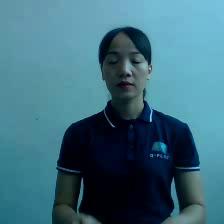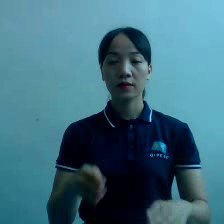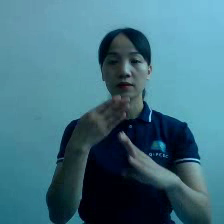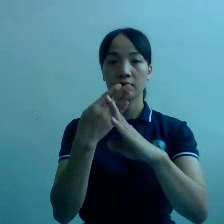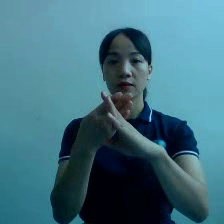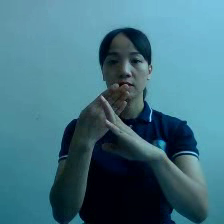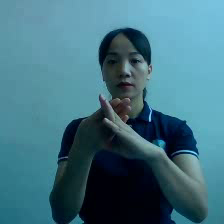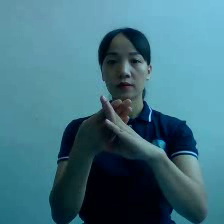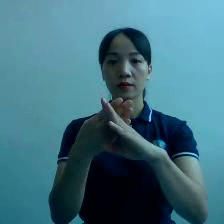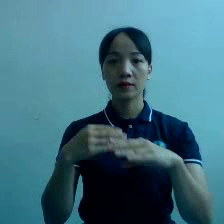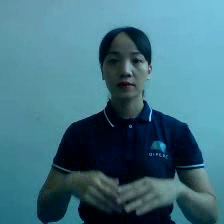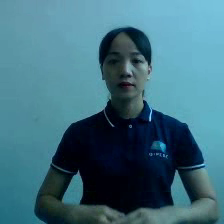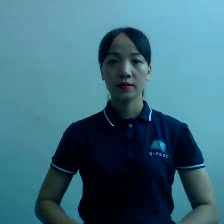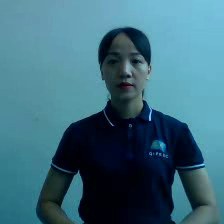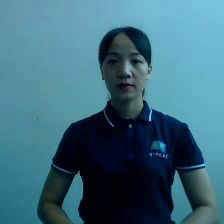Trường học